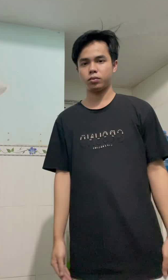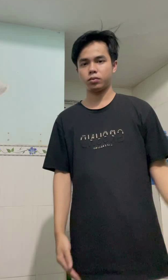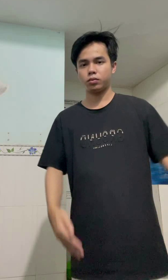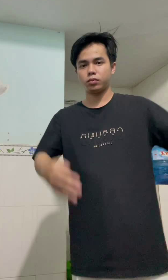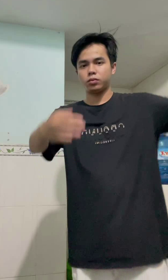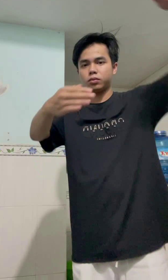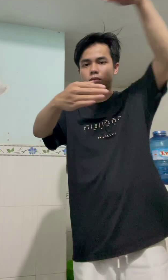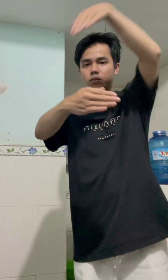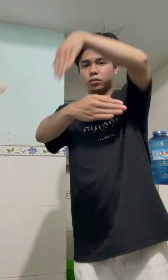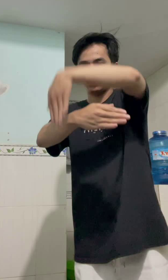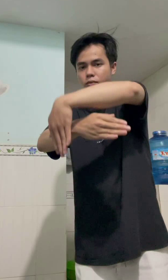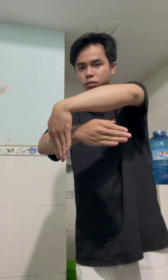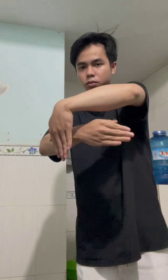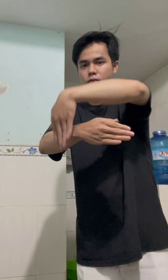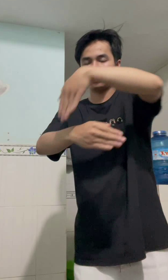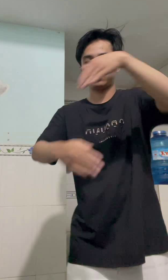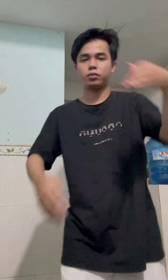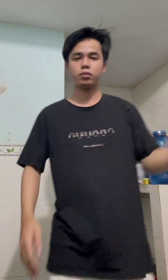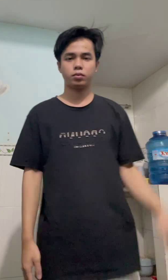buoi chieu